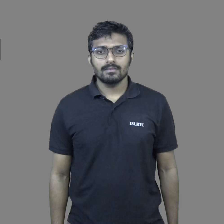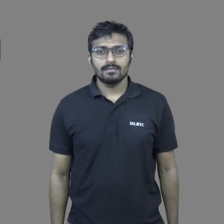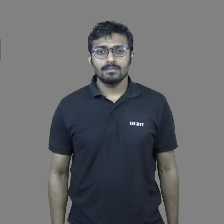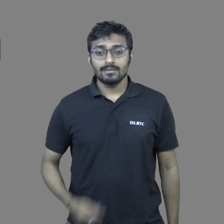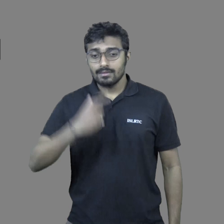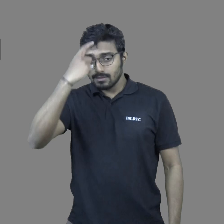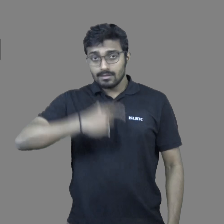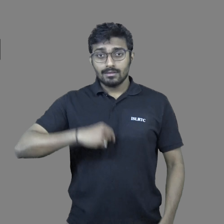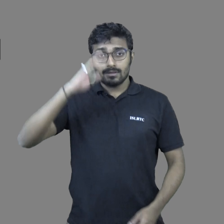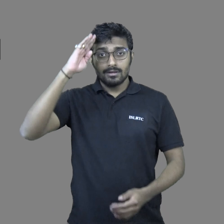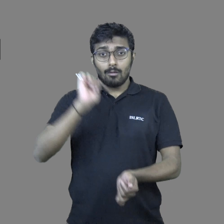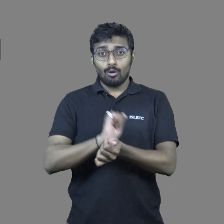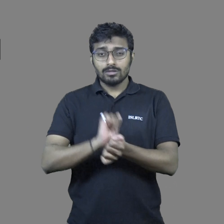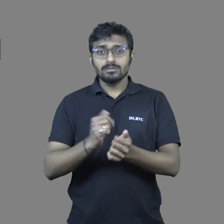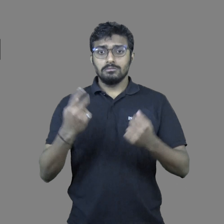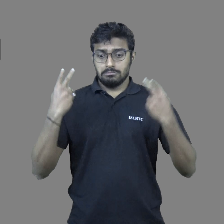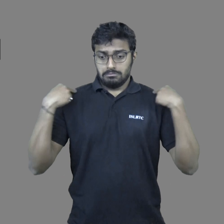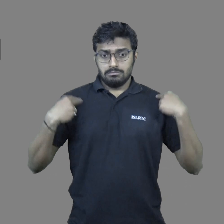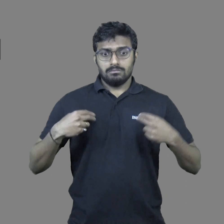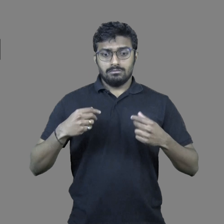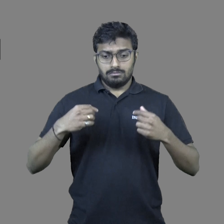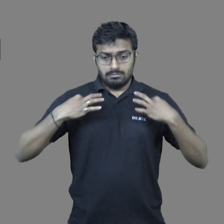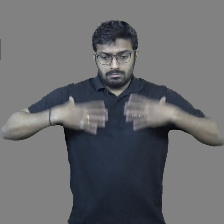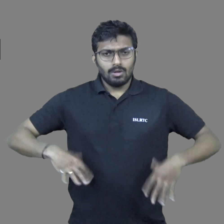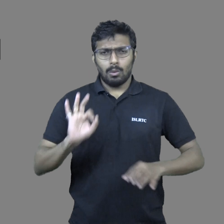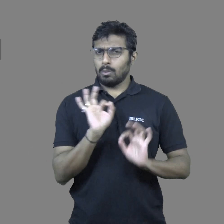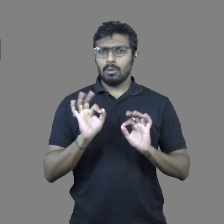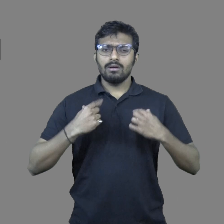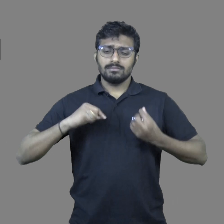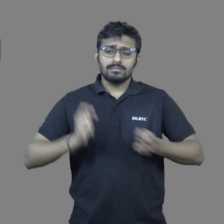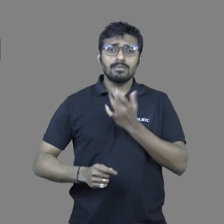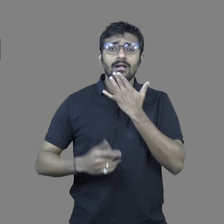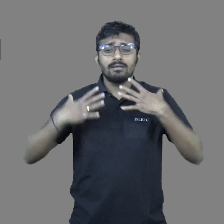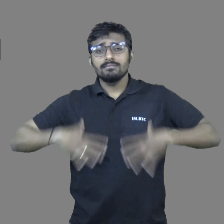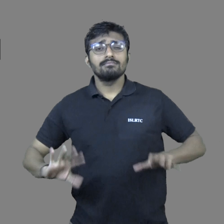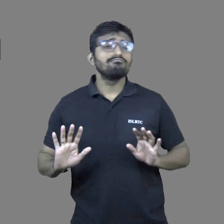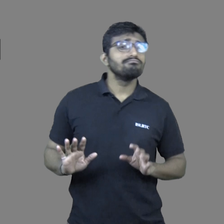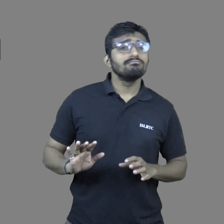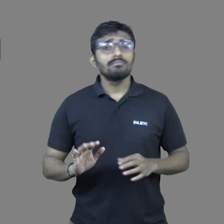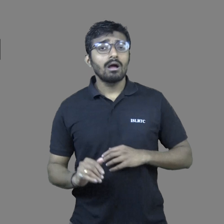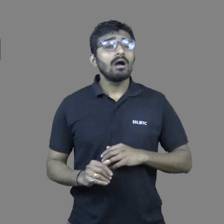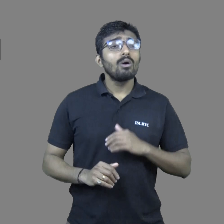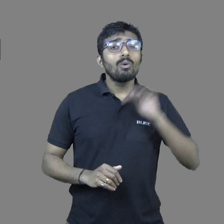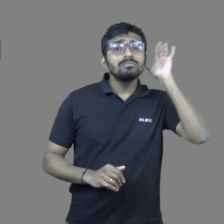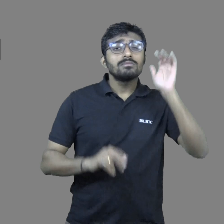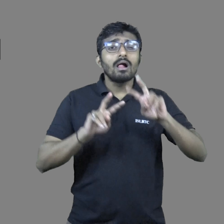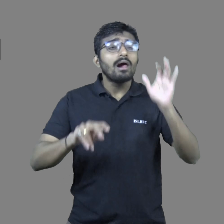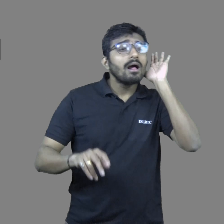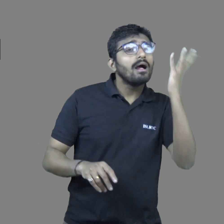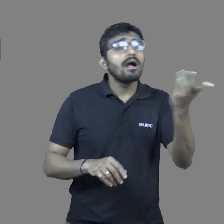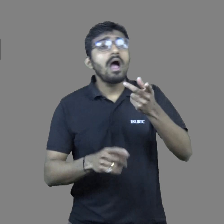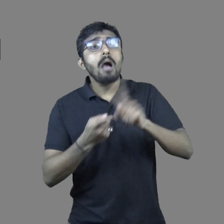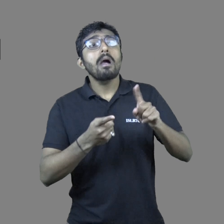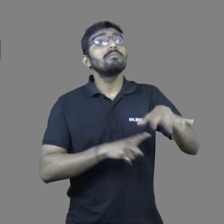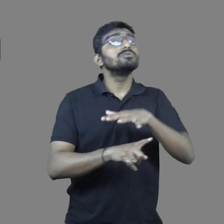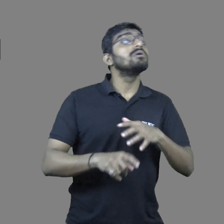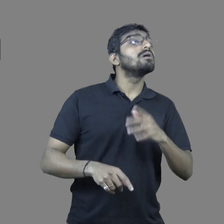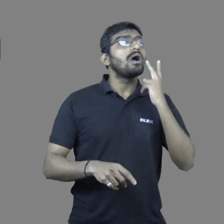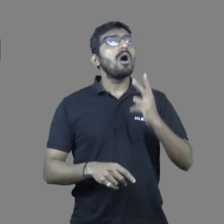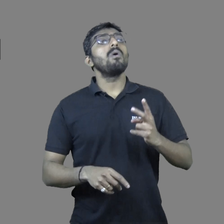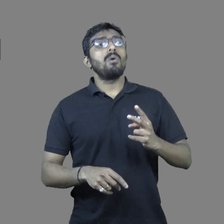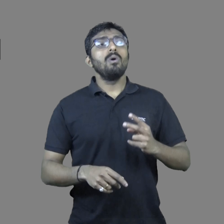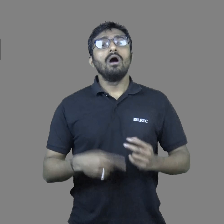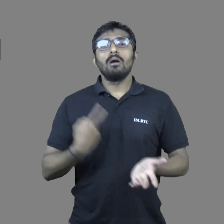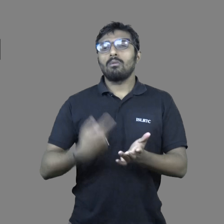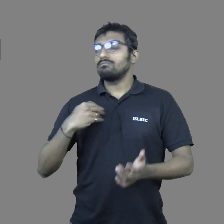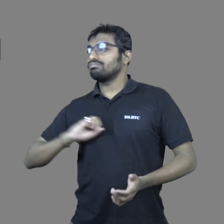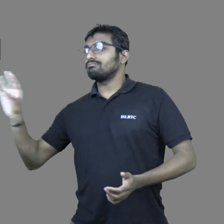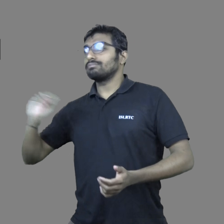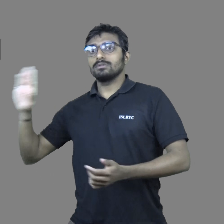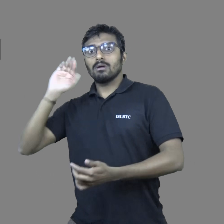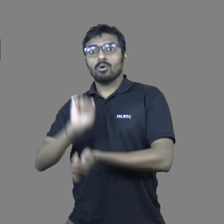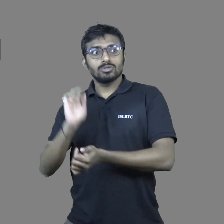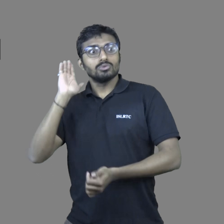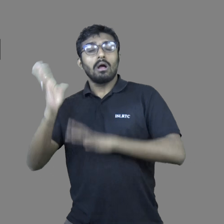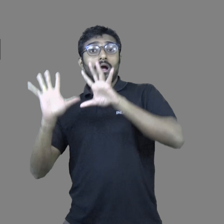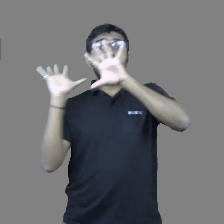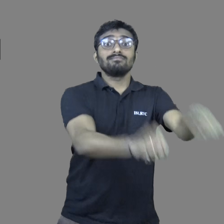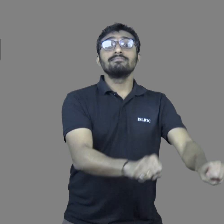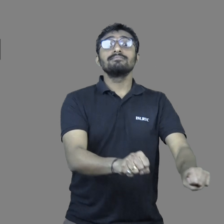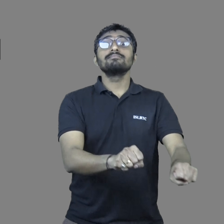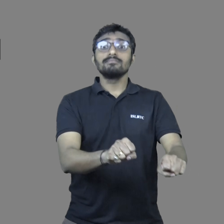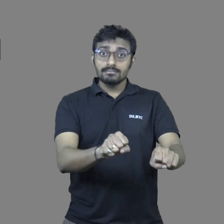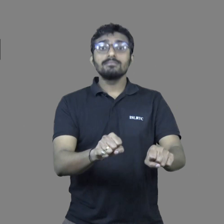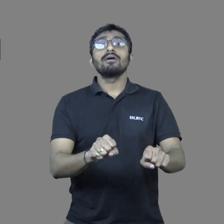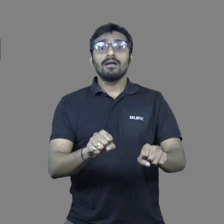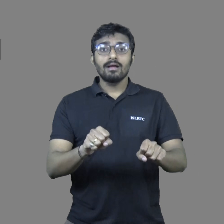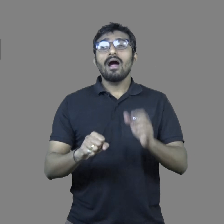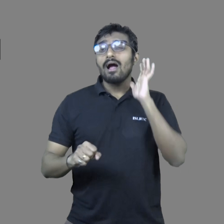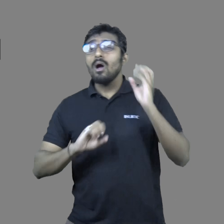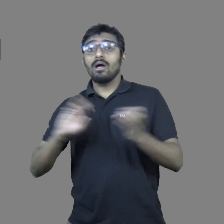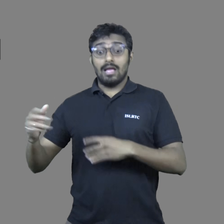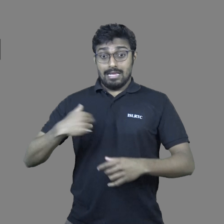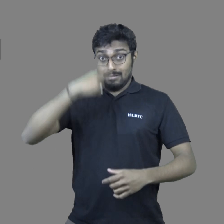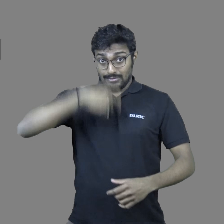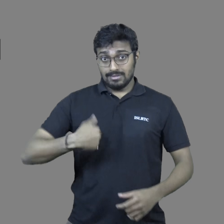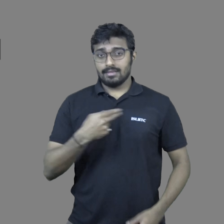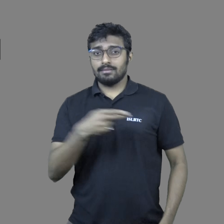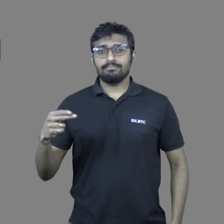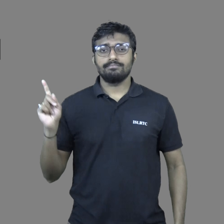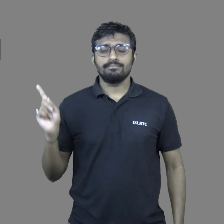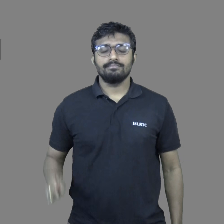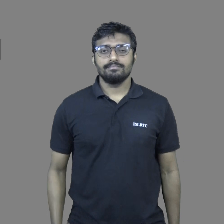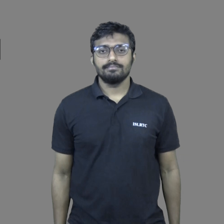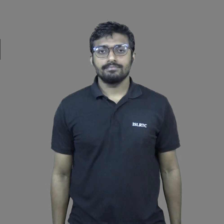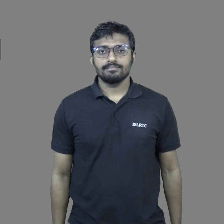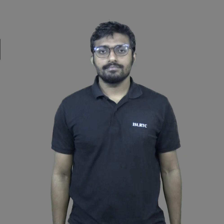Mukhbir